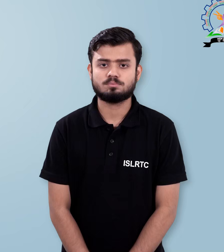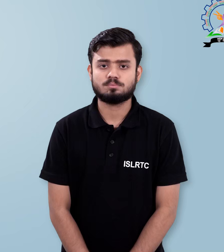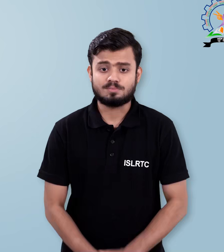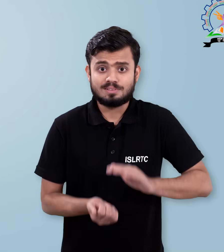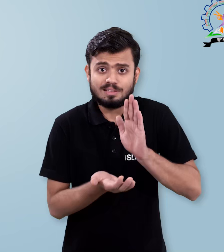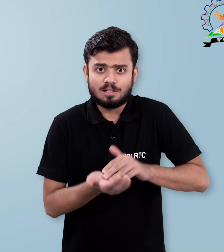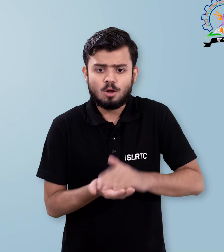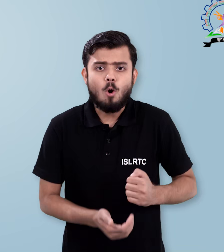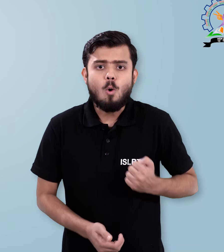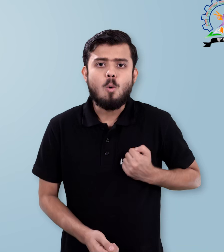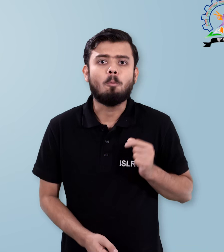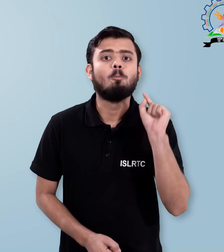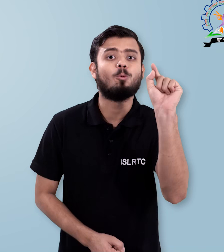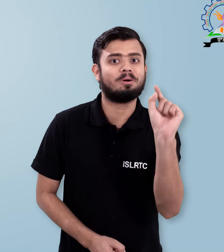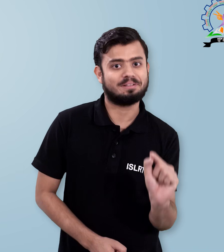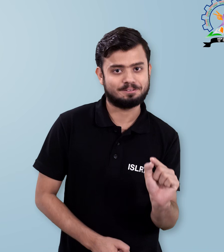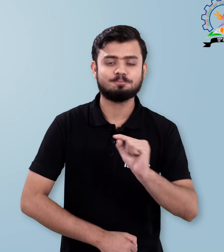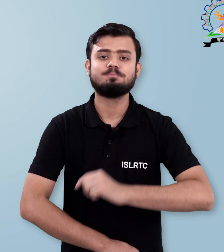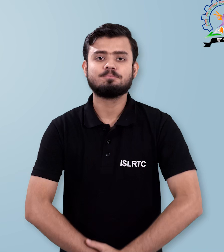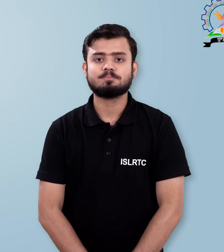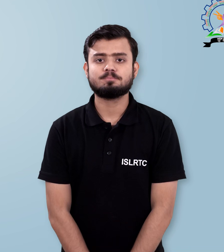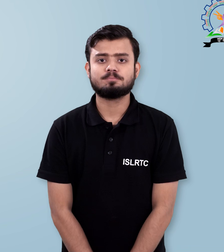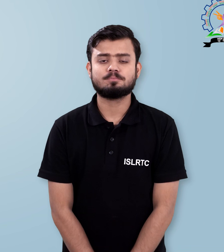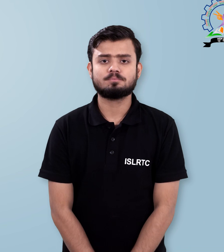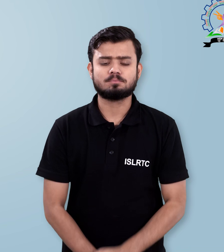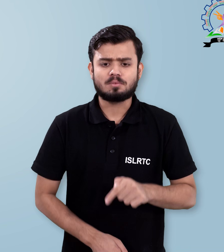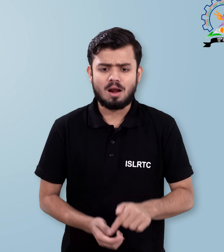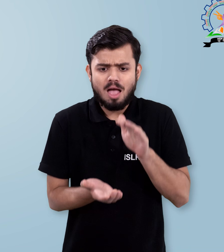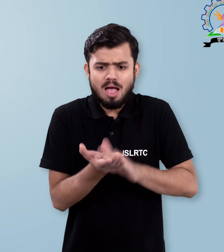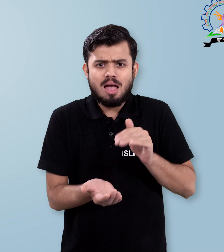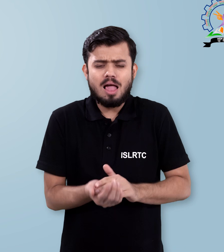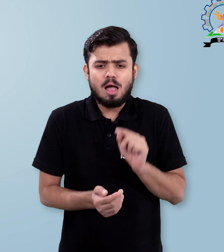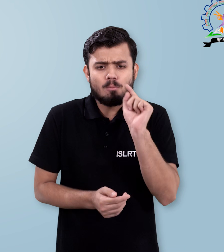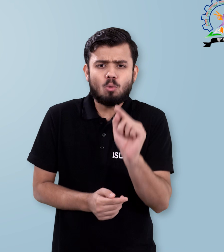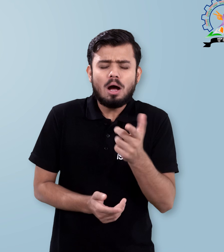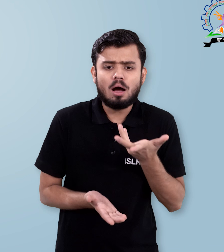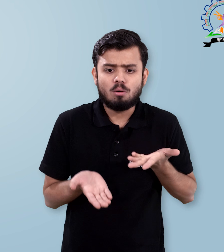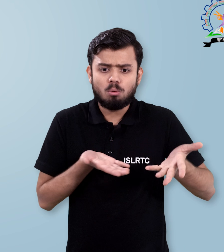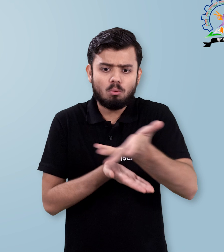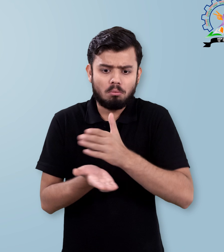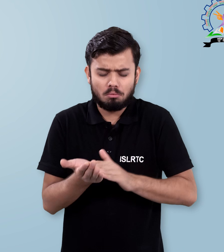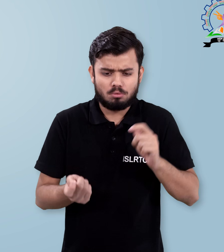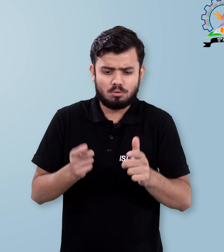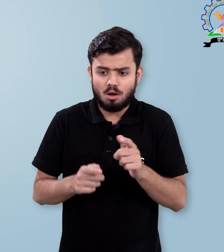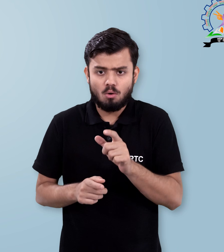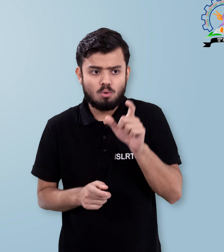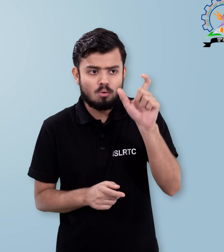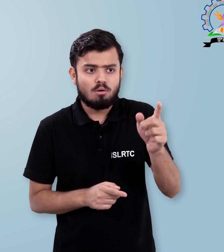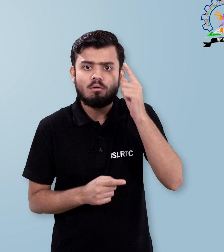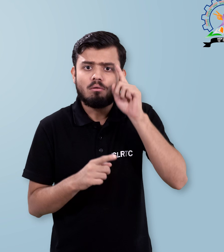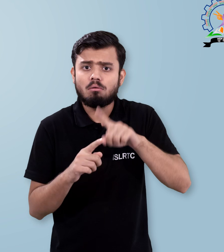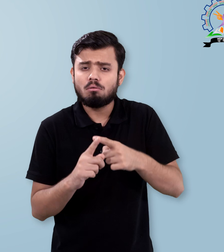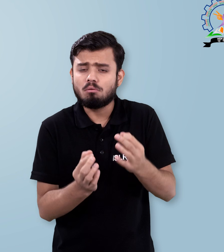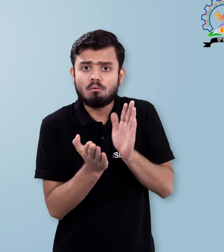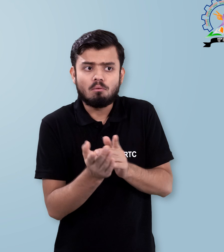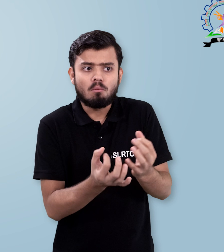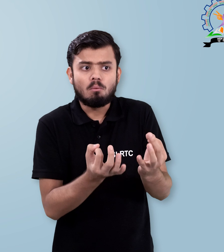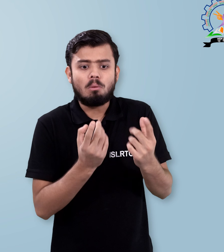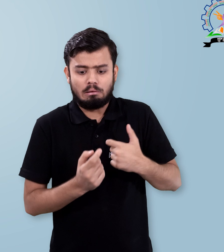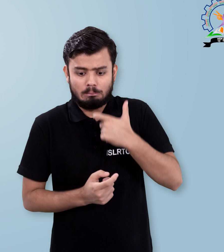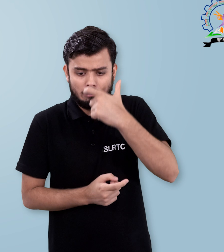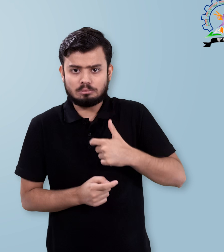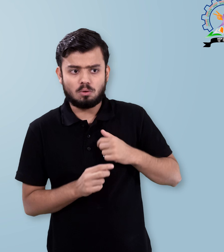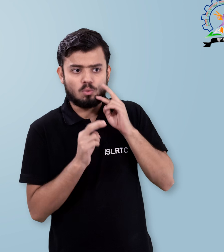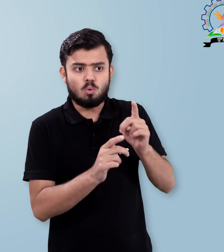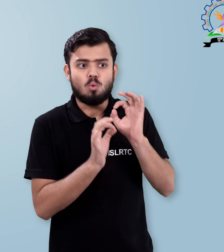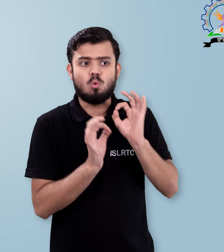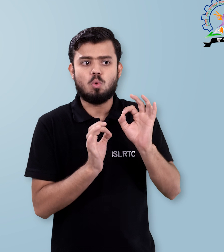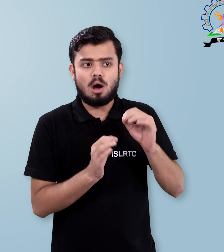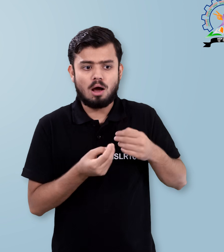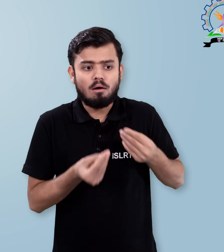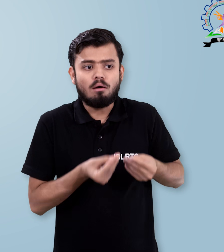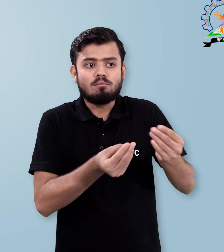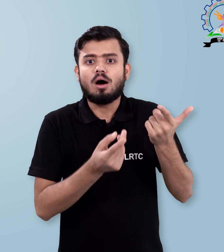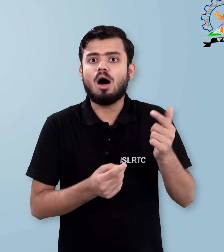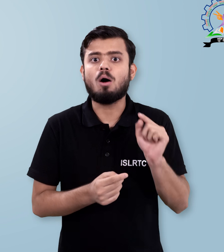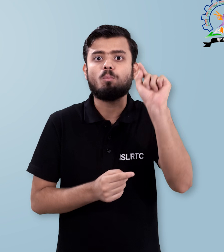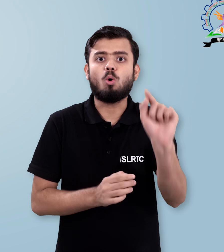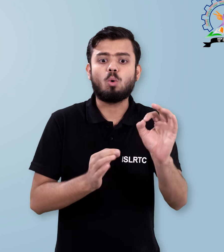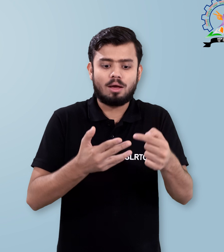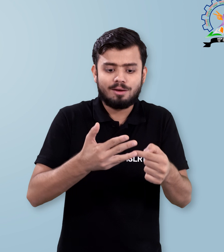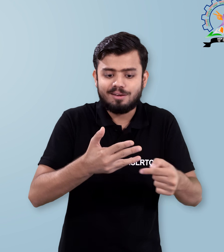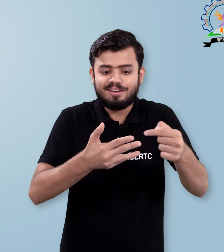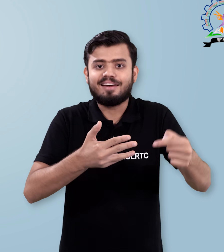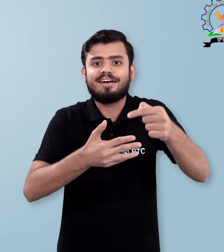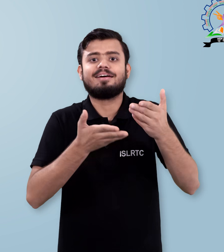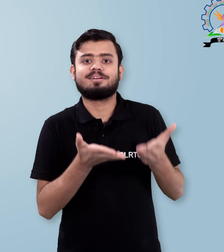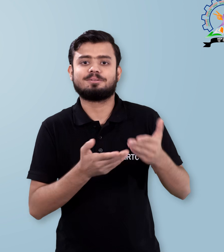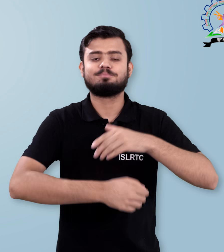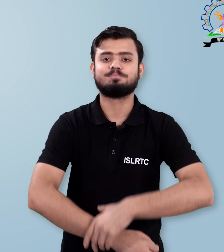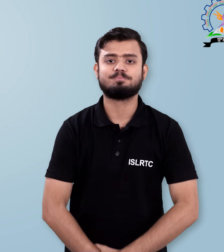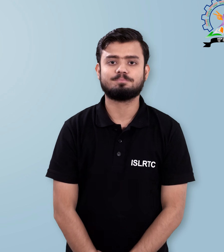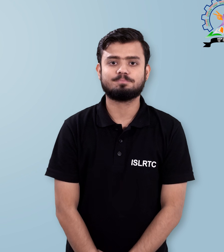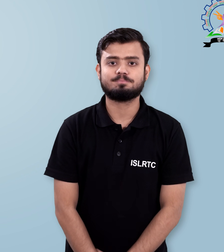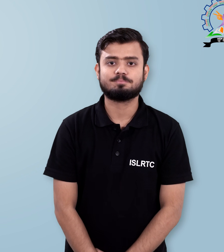Master Point